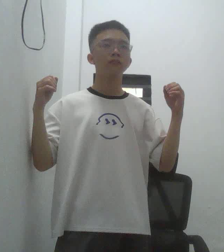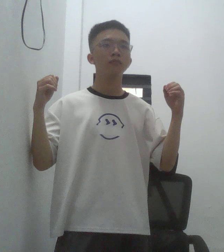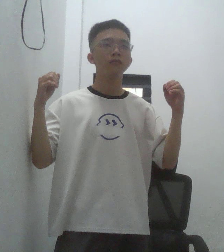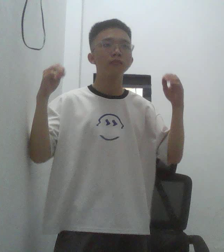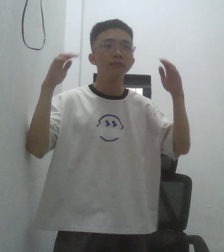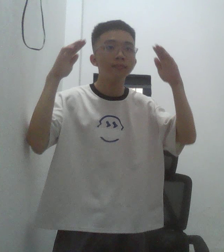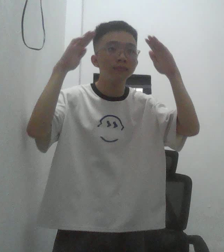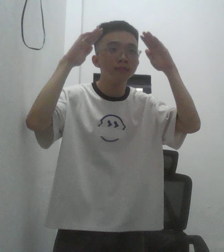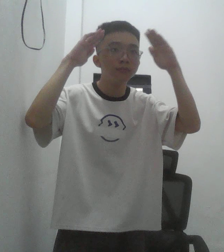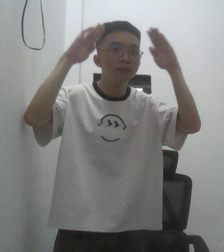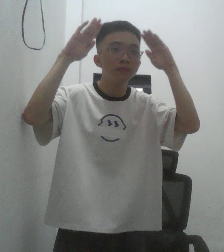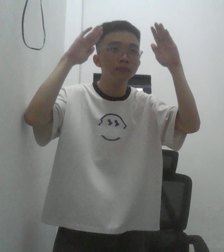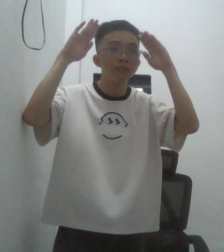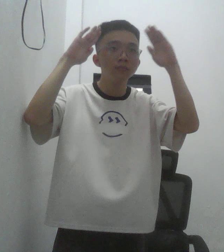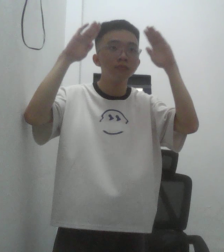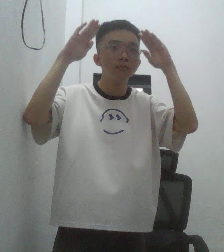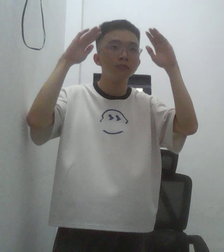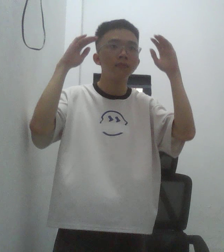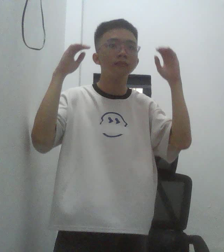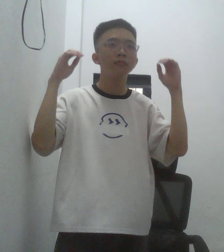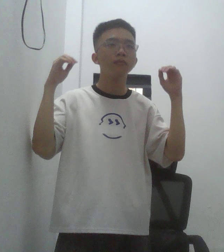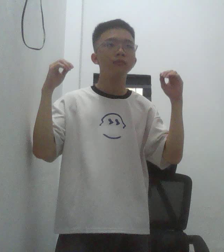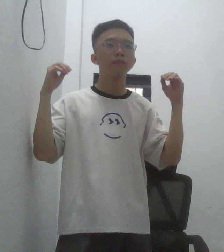xin chao